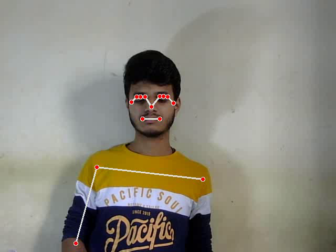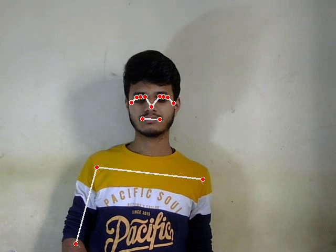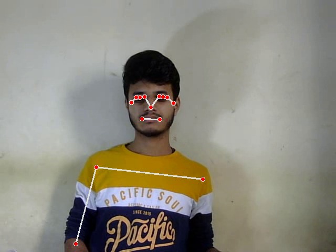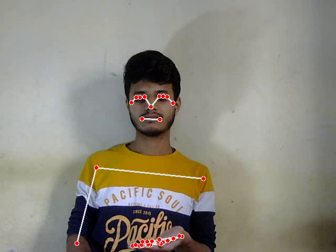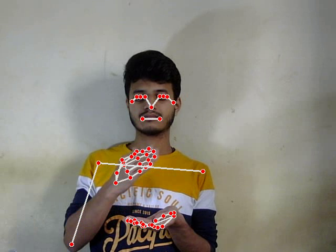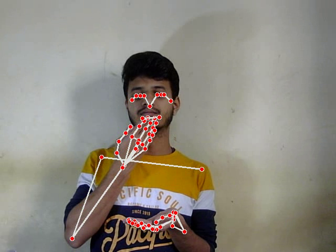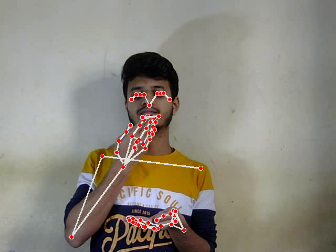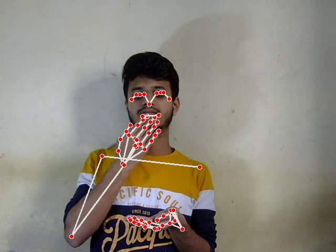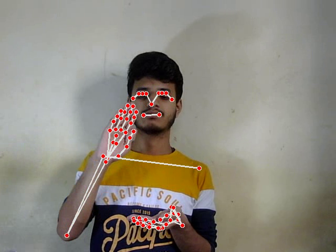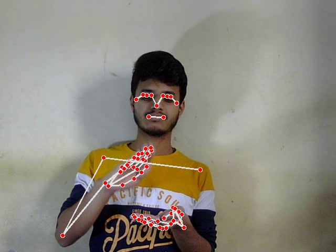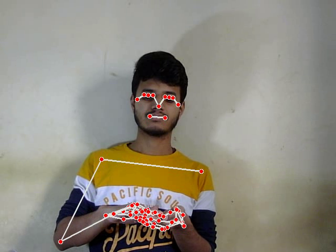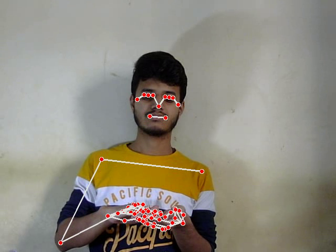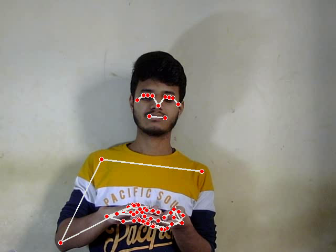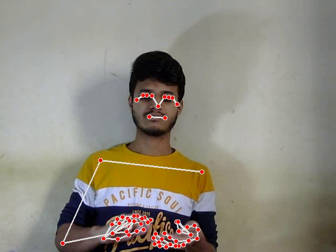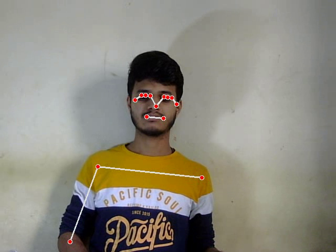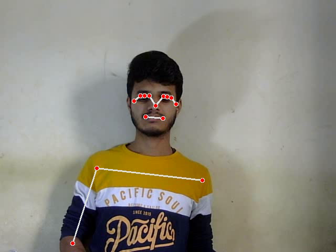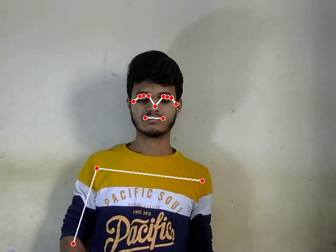bad